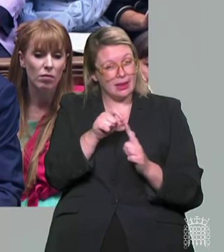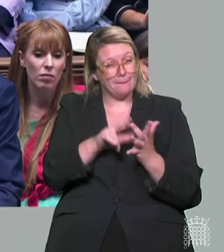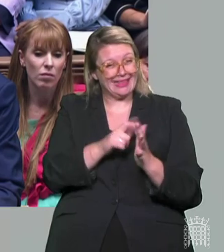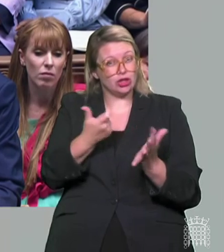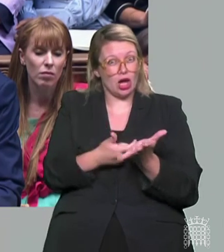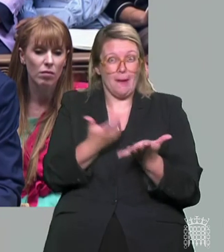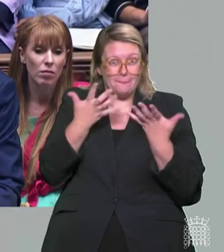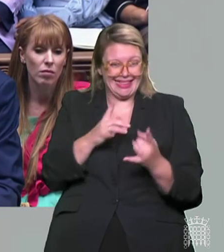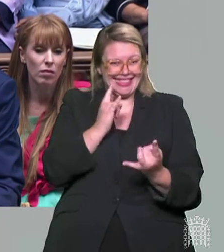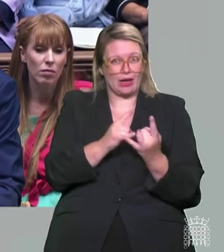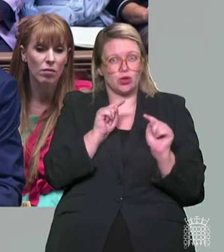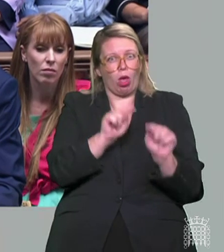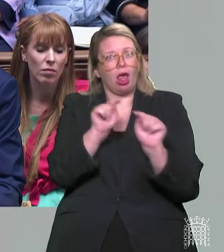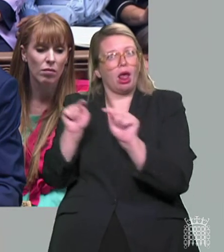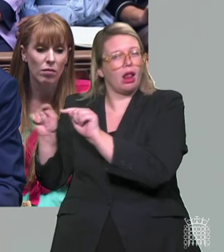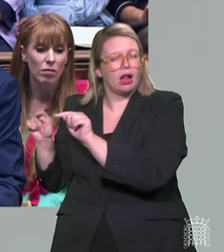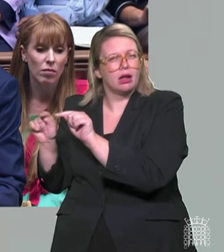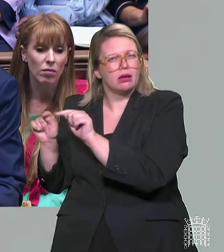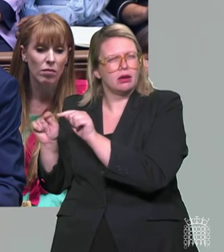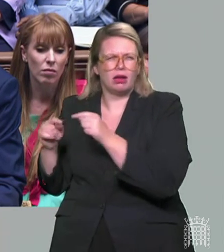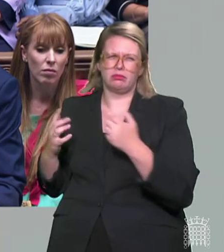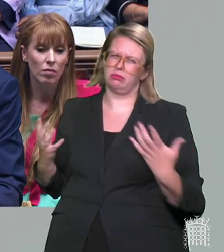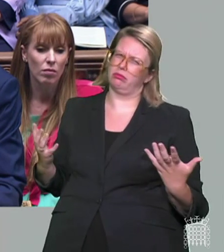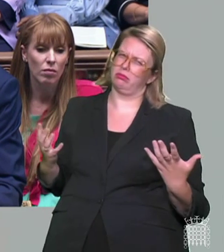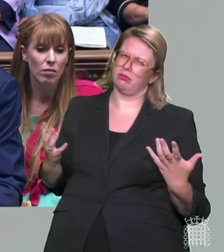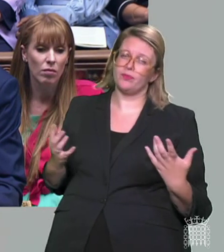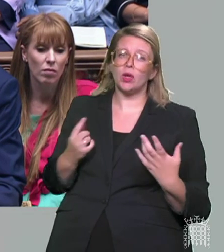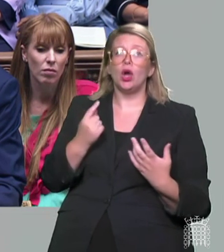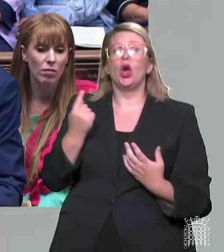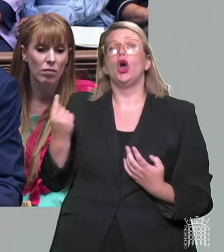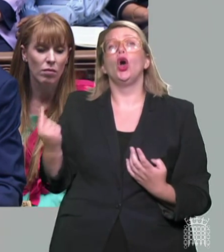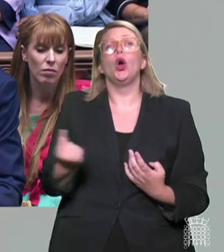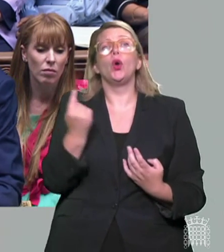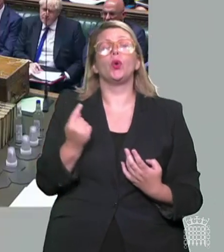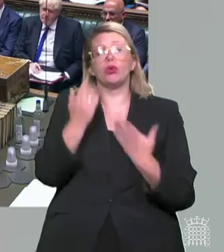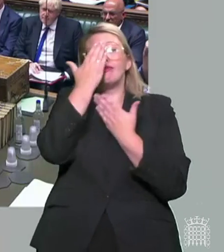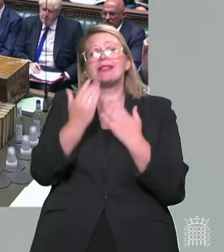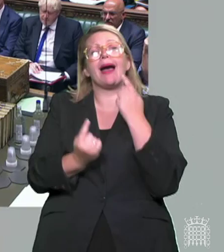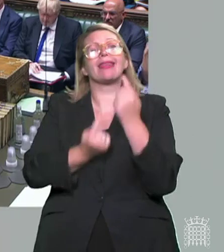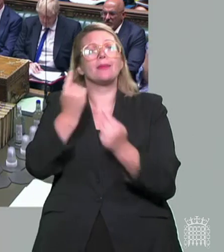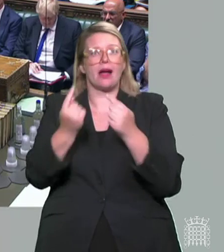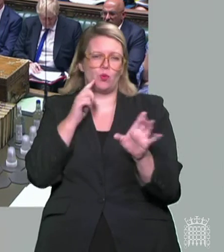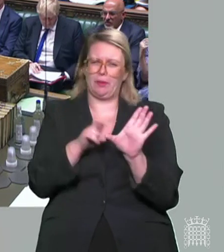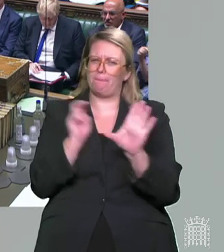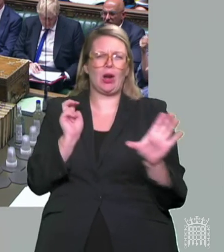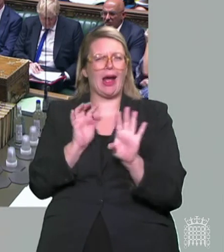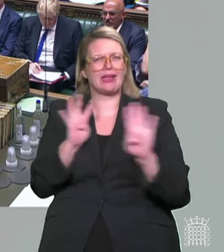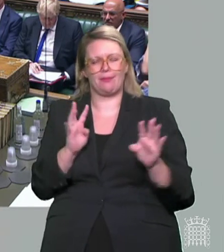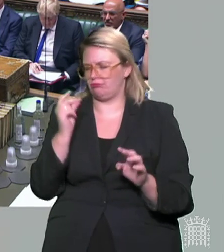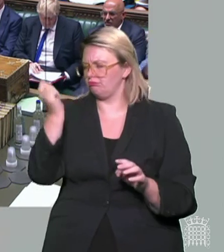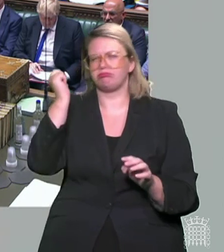Anyone with anything about them would be long gone from his Front Bench.